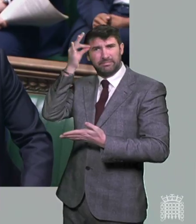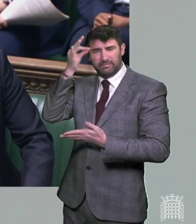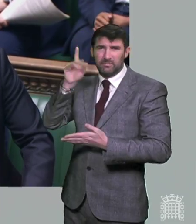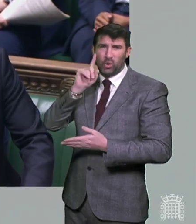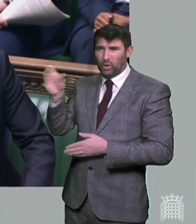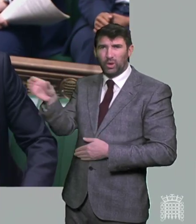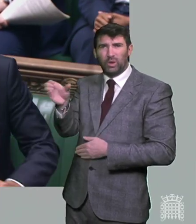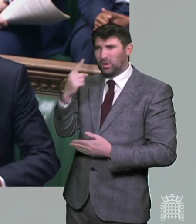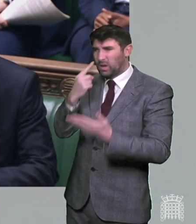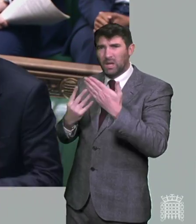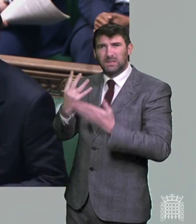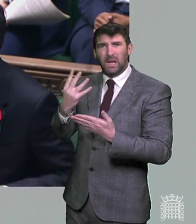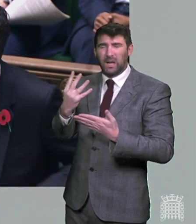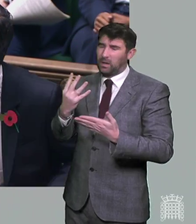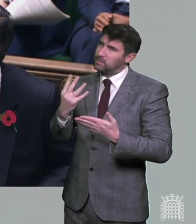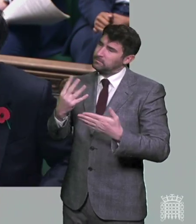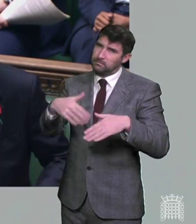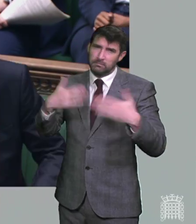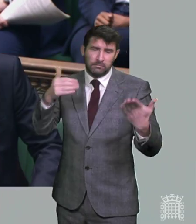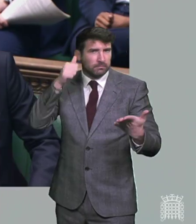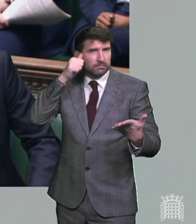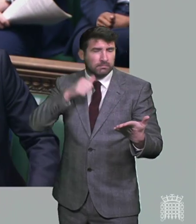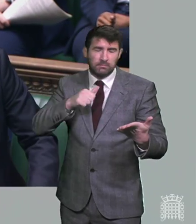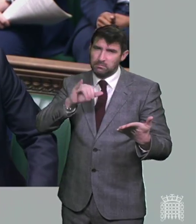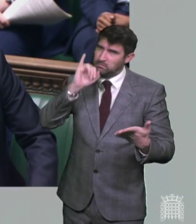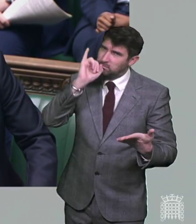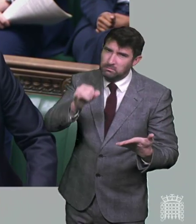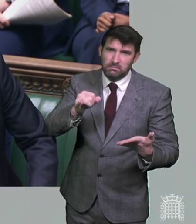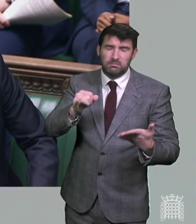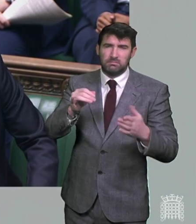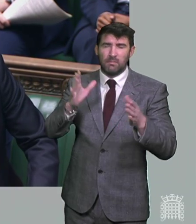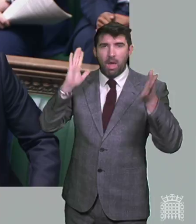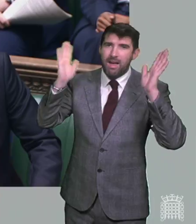I am very sorry to hear about Marie’s case. I know how convincing scammers can be, and the upset and hurt they cause.